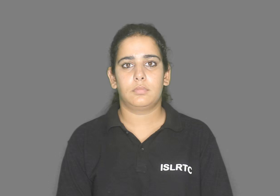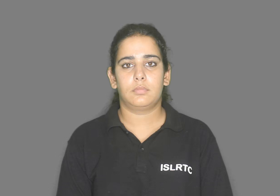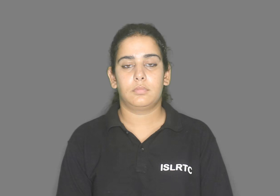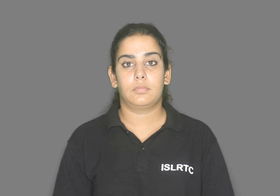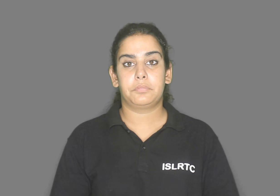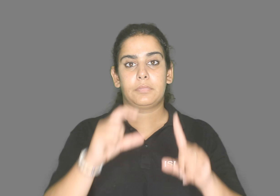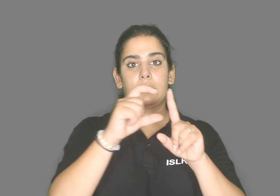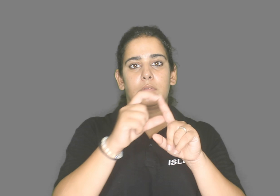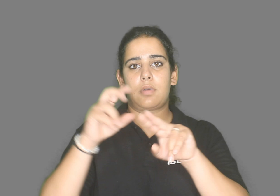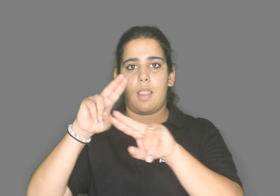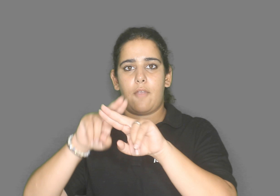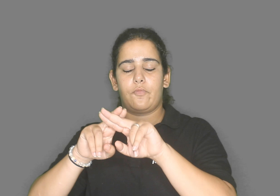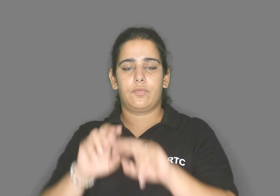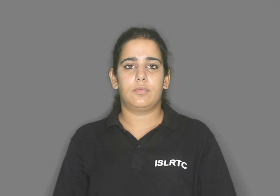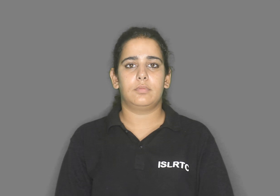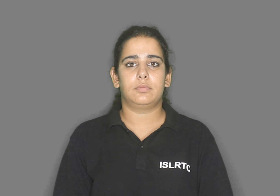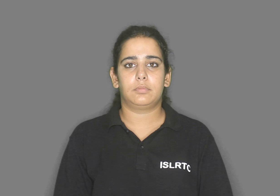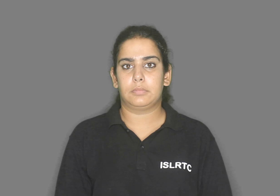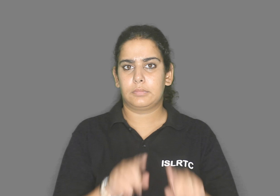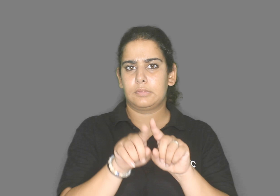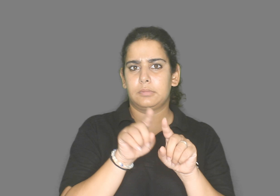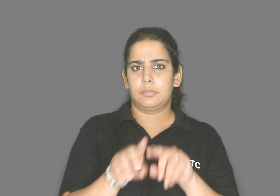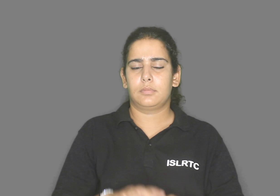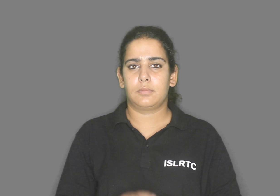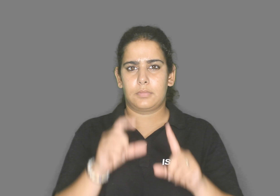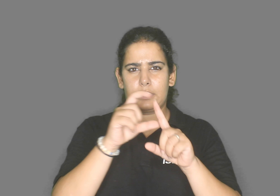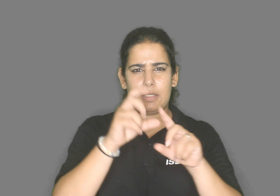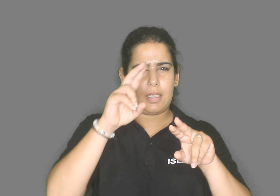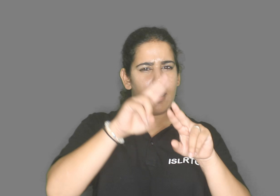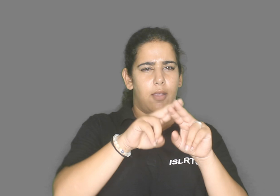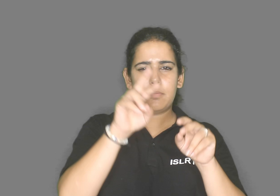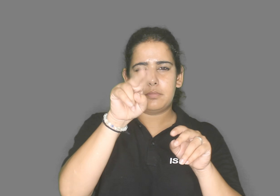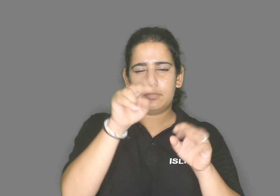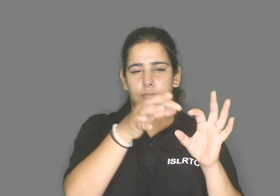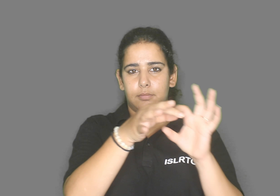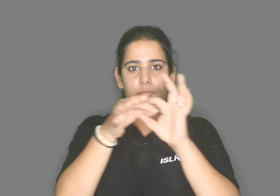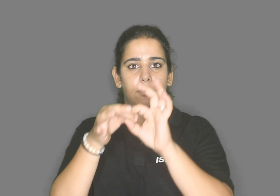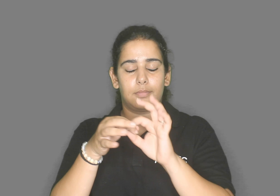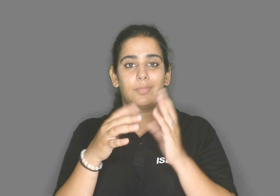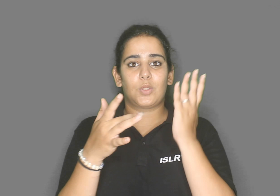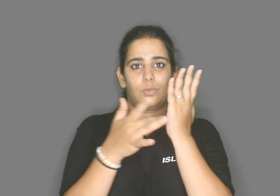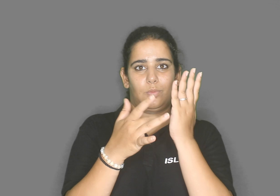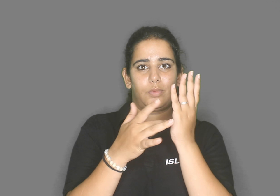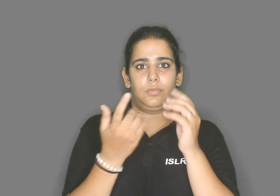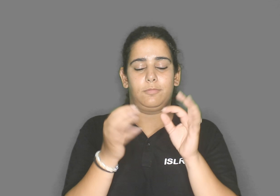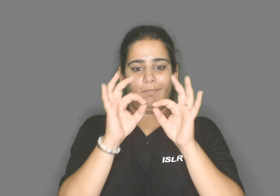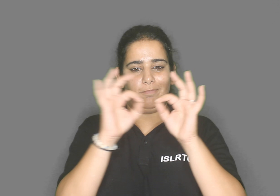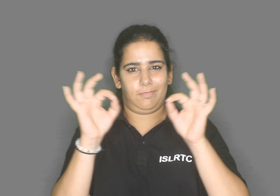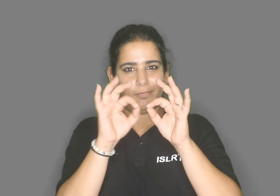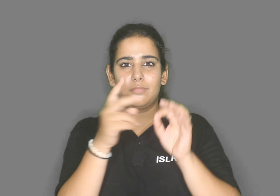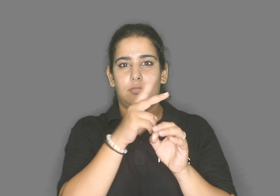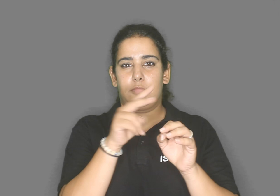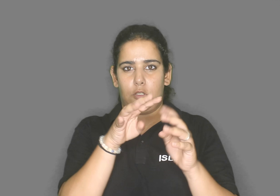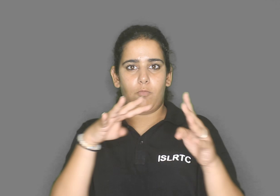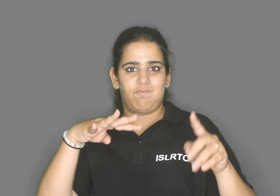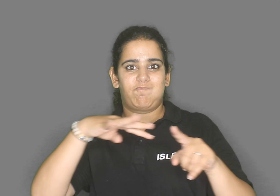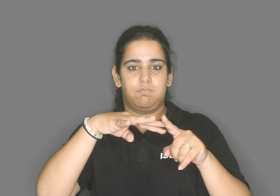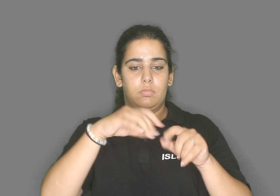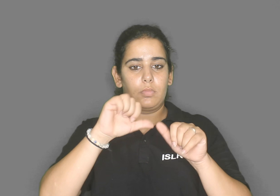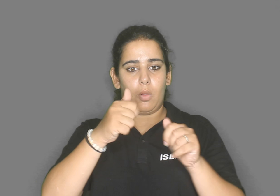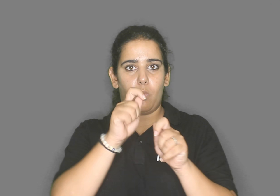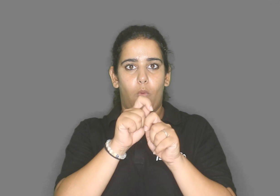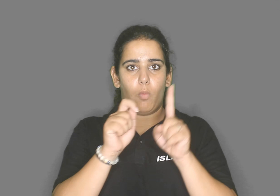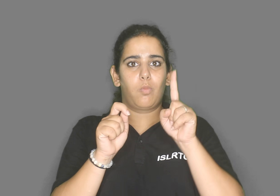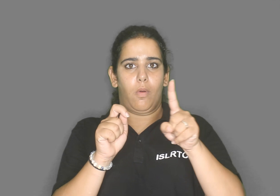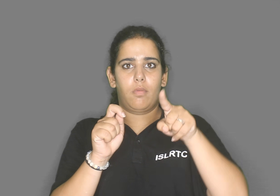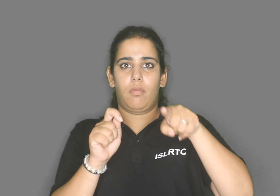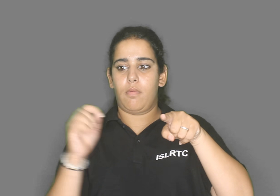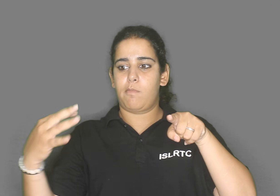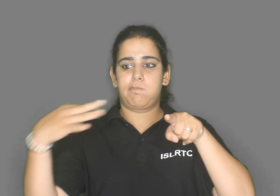Data Flow The route that data takes between the external entities, processes and data stores